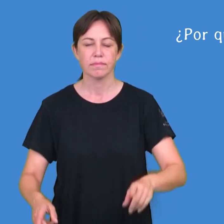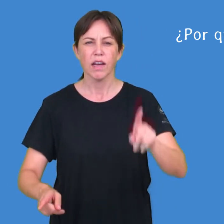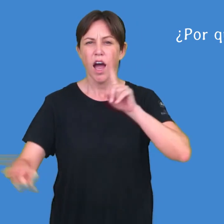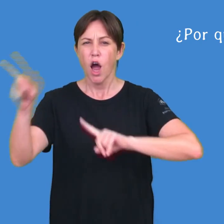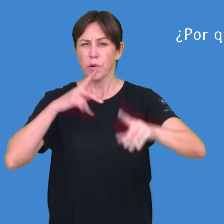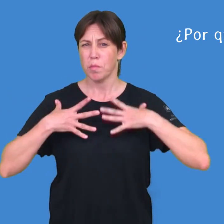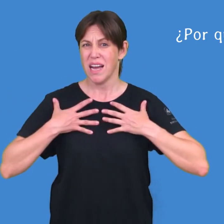problema